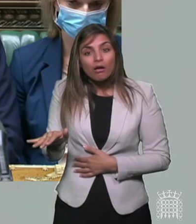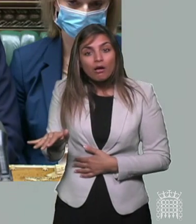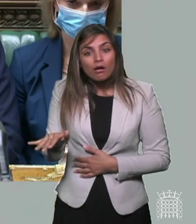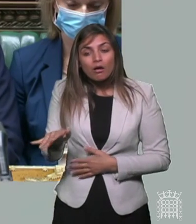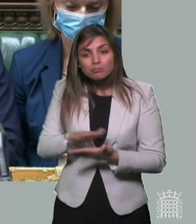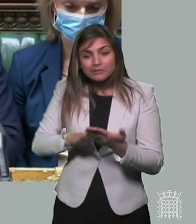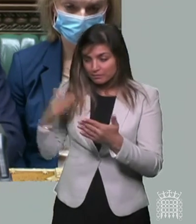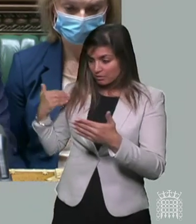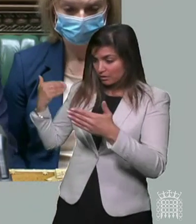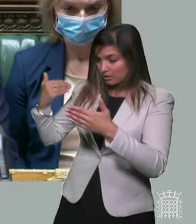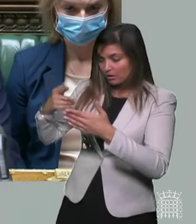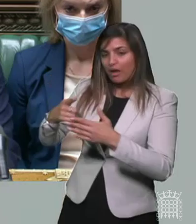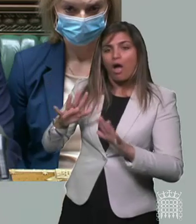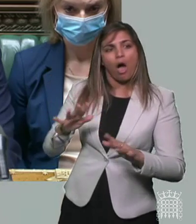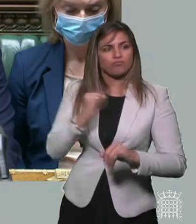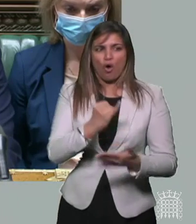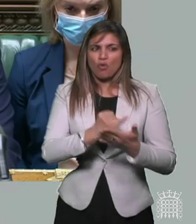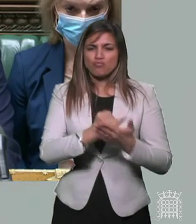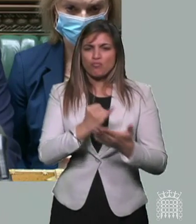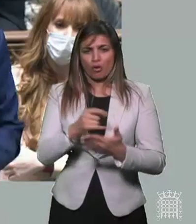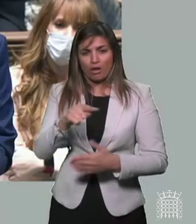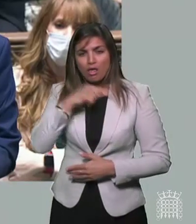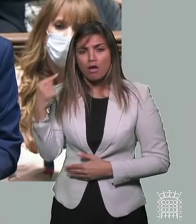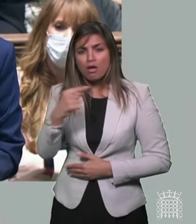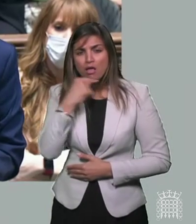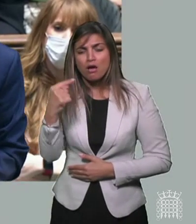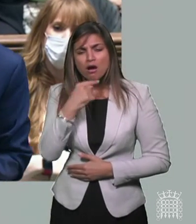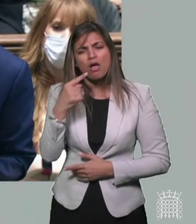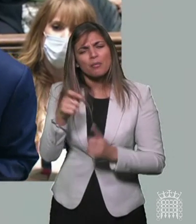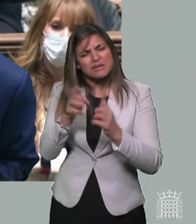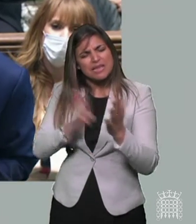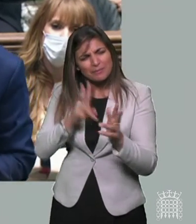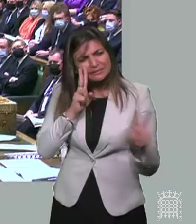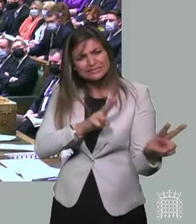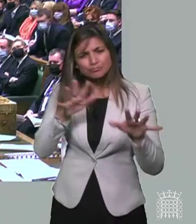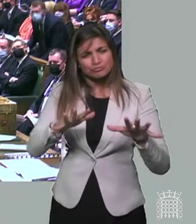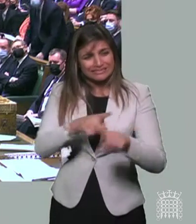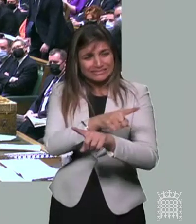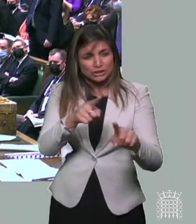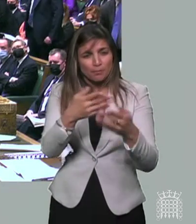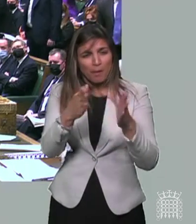Can the Prime Minister not see why the British public think he is lying through his teeth?